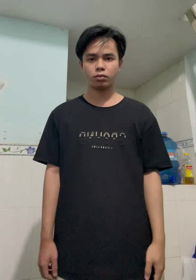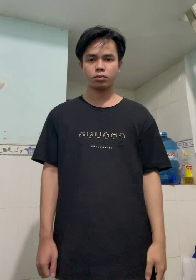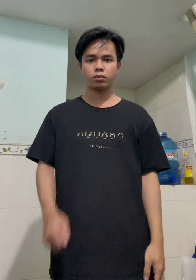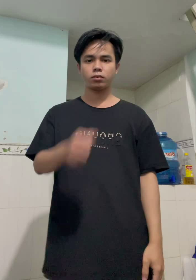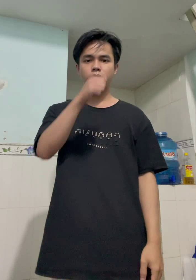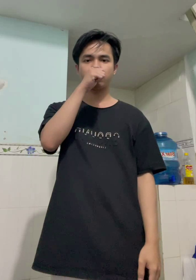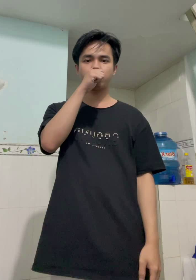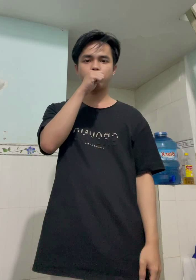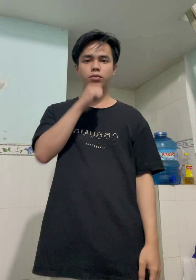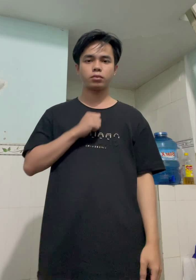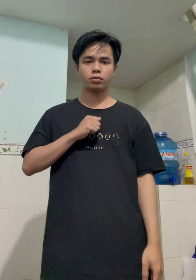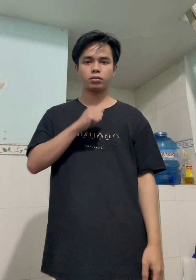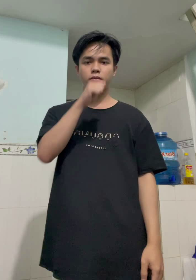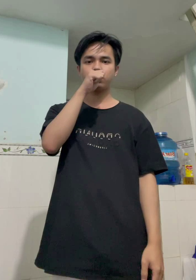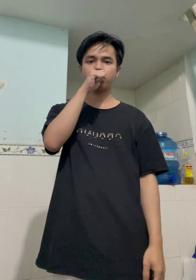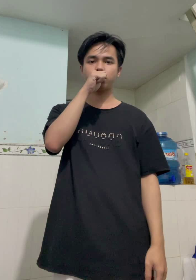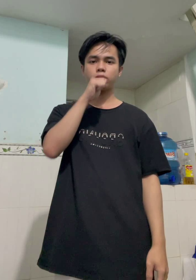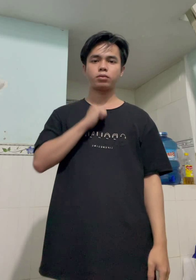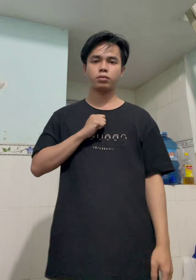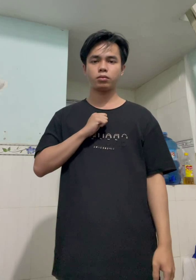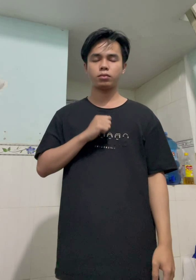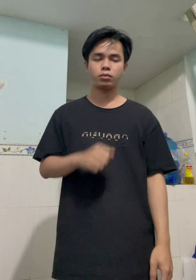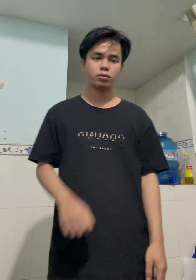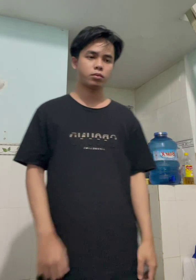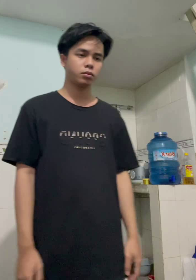dong y